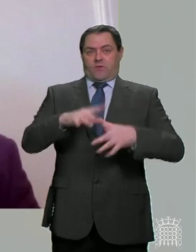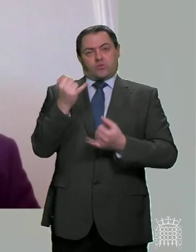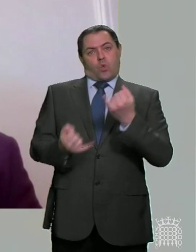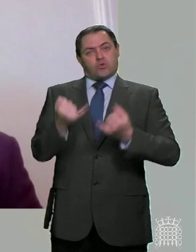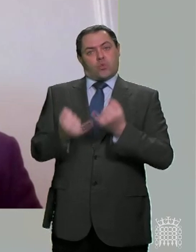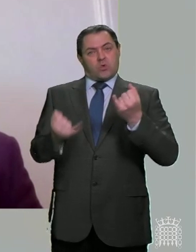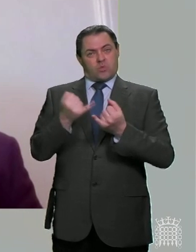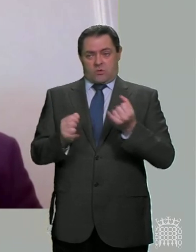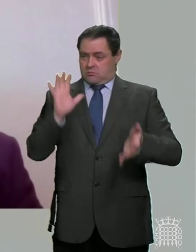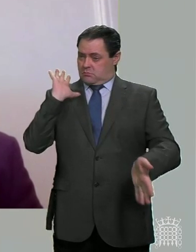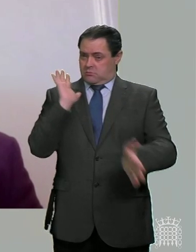severe, and the effects on communities are serious and long term.